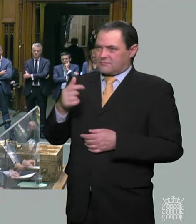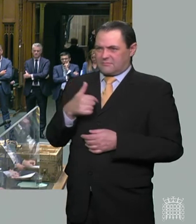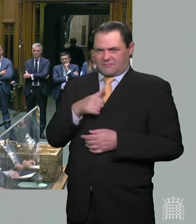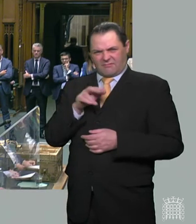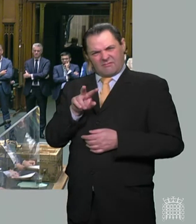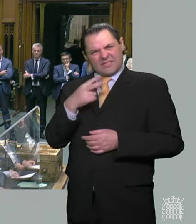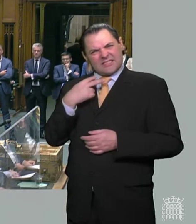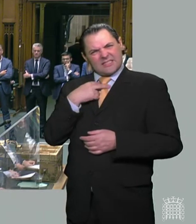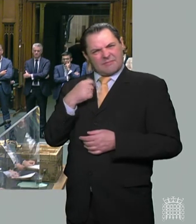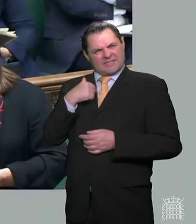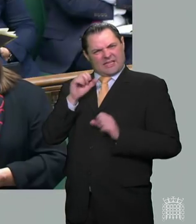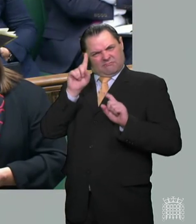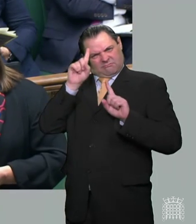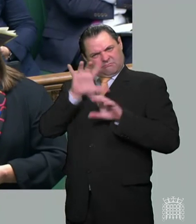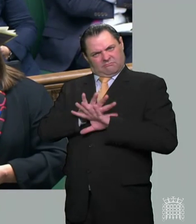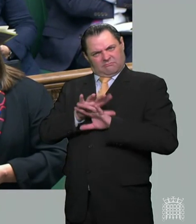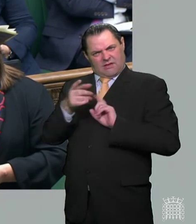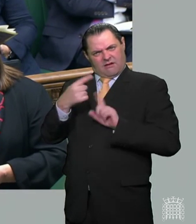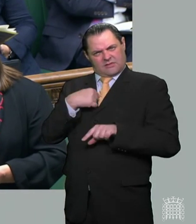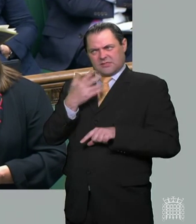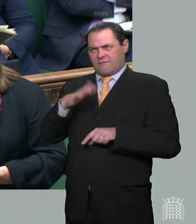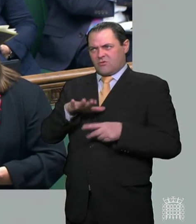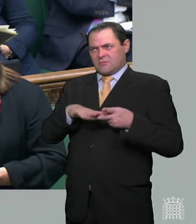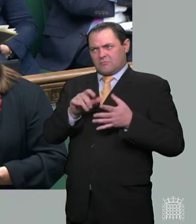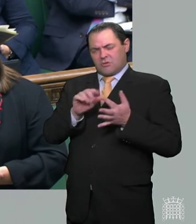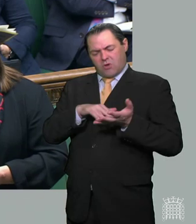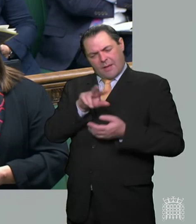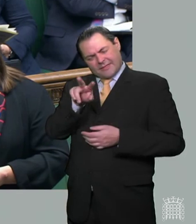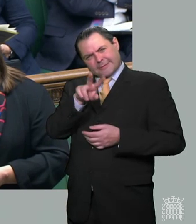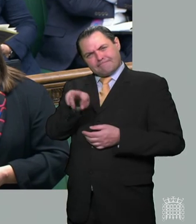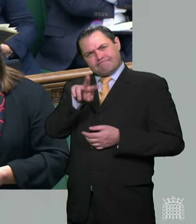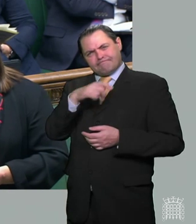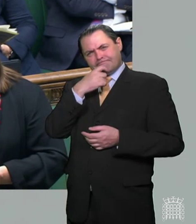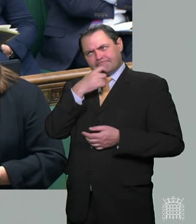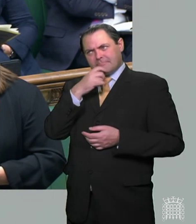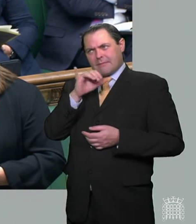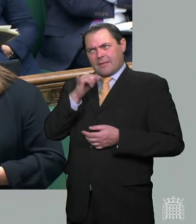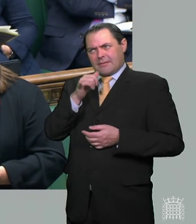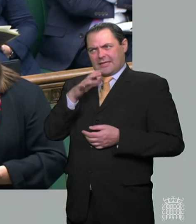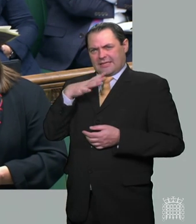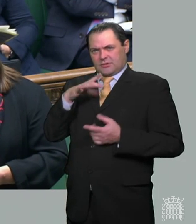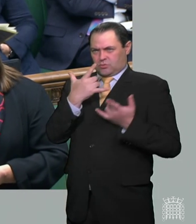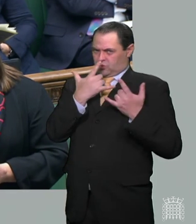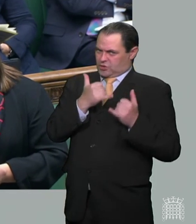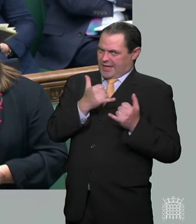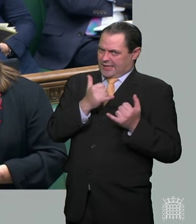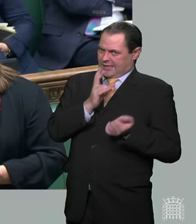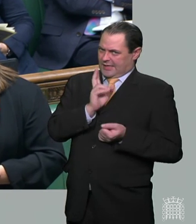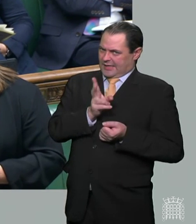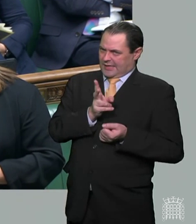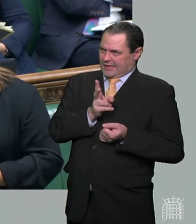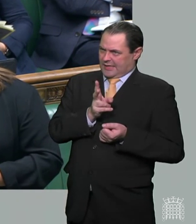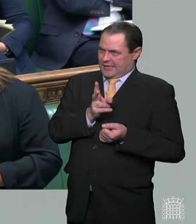That is a disappointing and perplexing response from the Deputy Prime Minister, who perhaps needs to go back and look again.